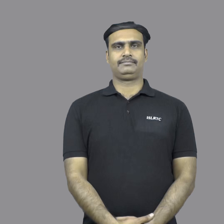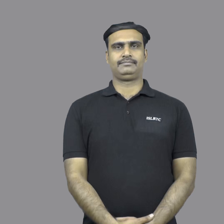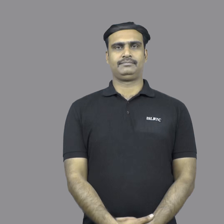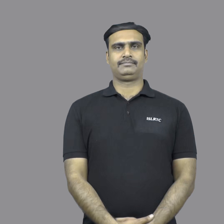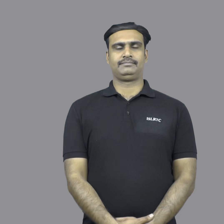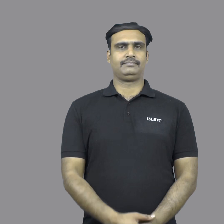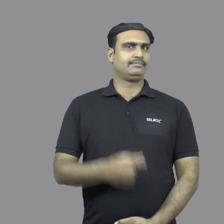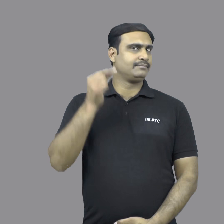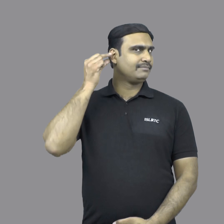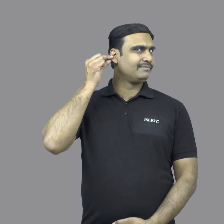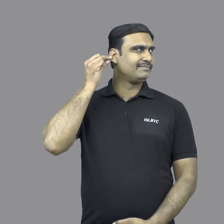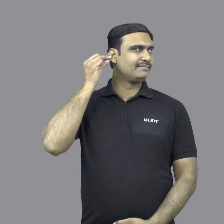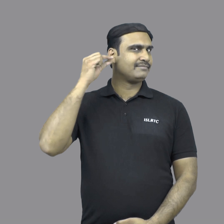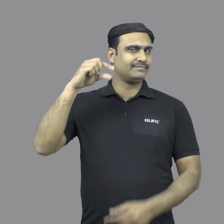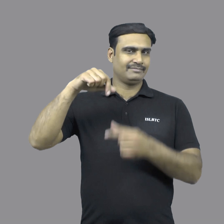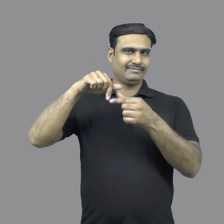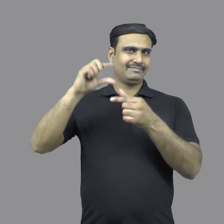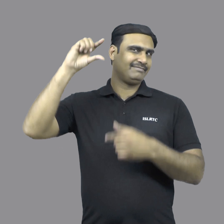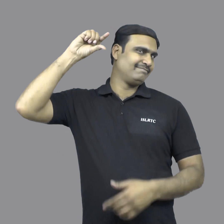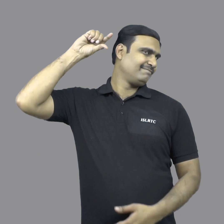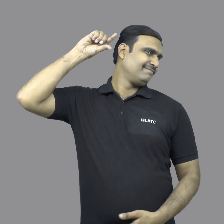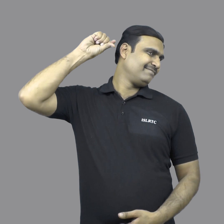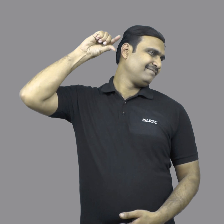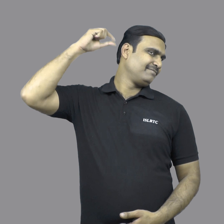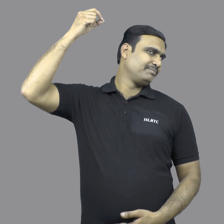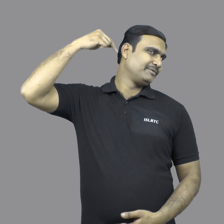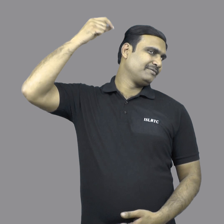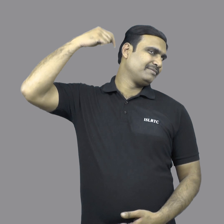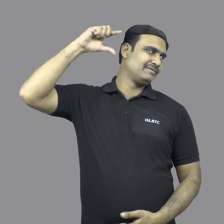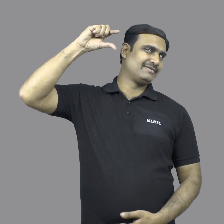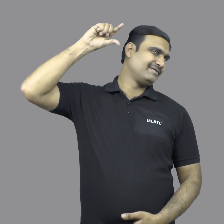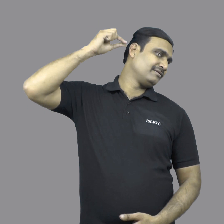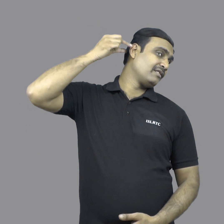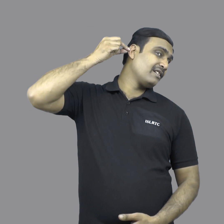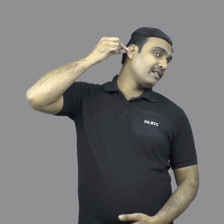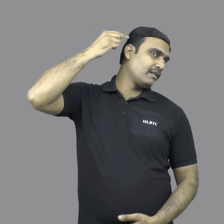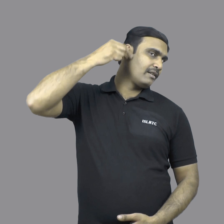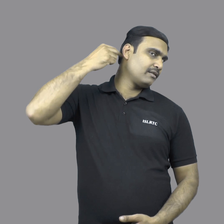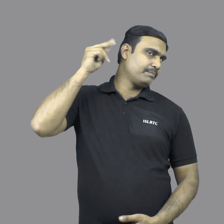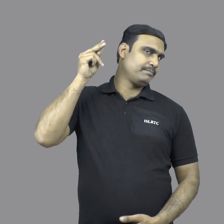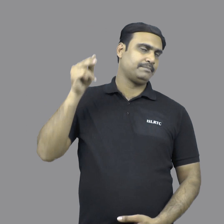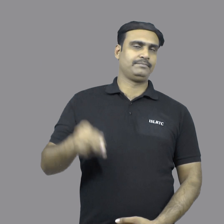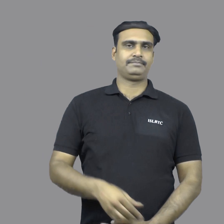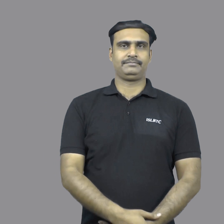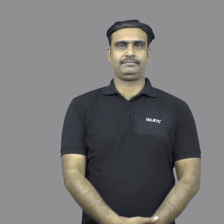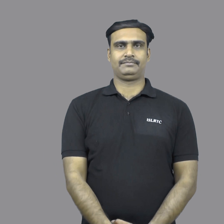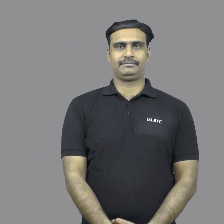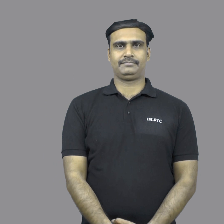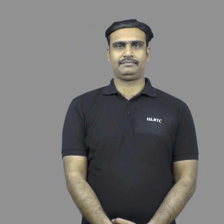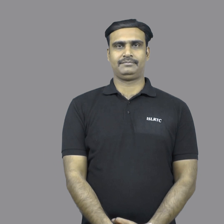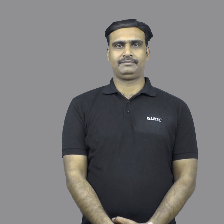Eardrops